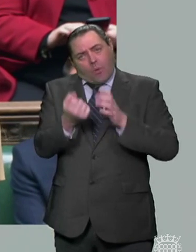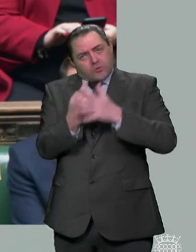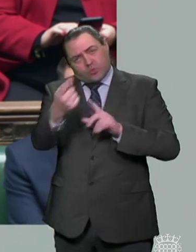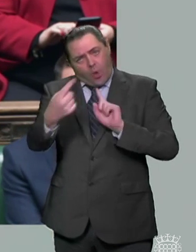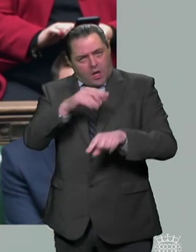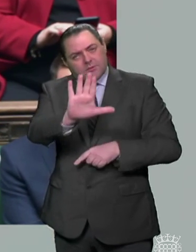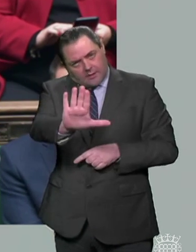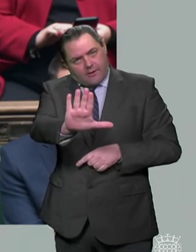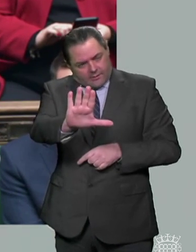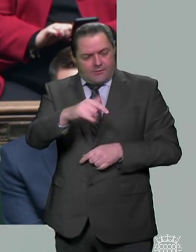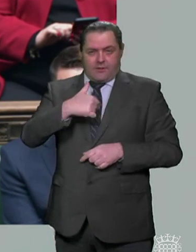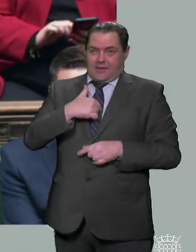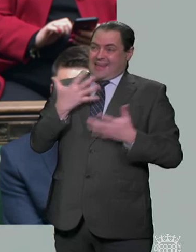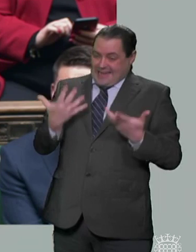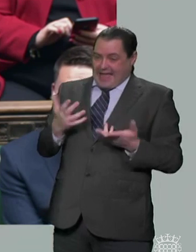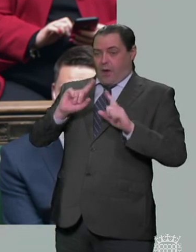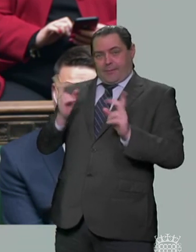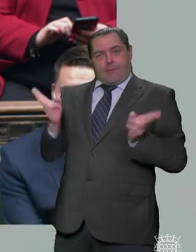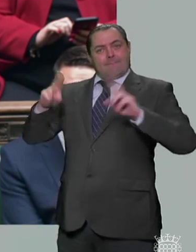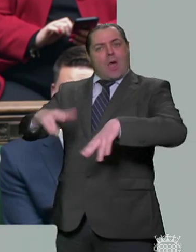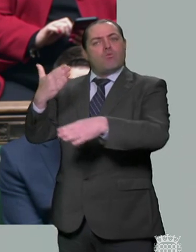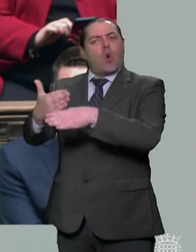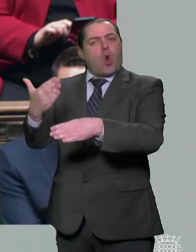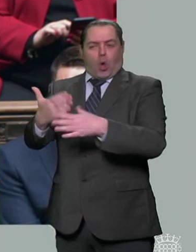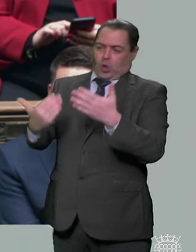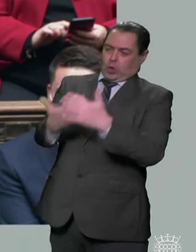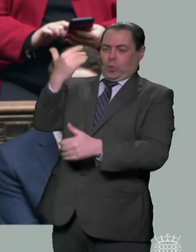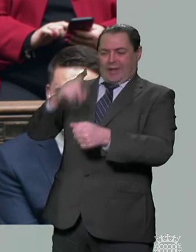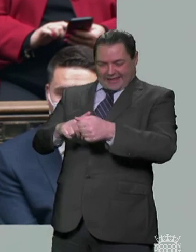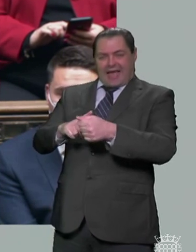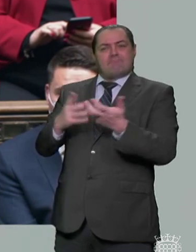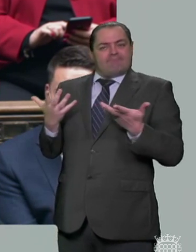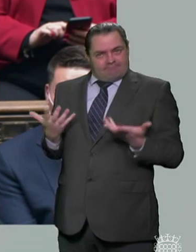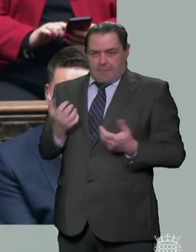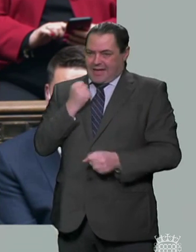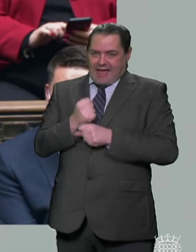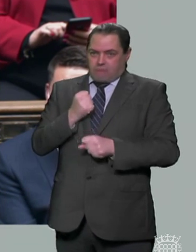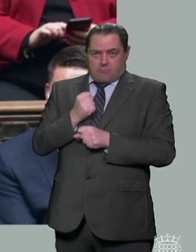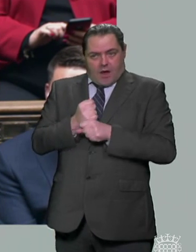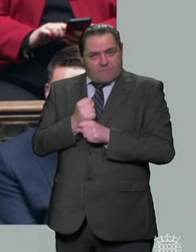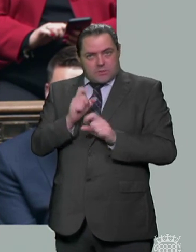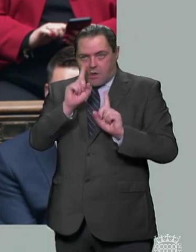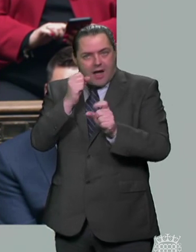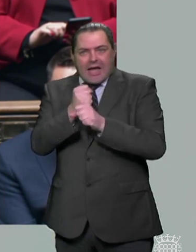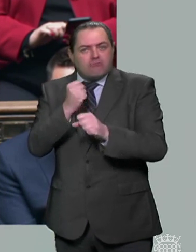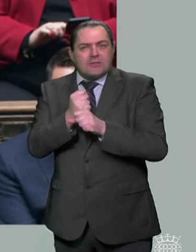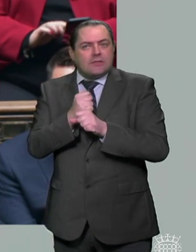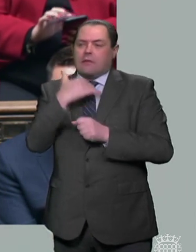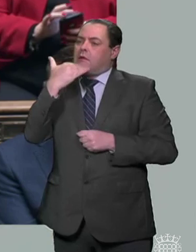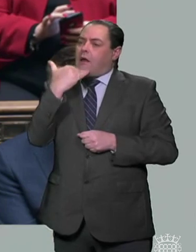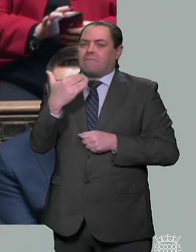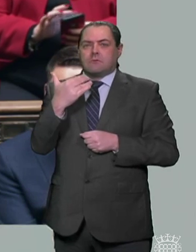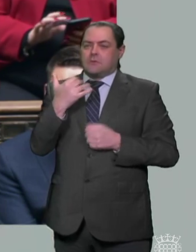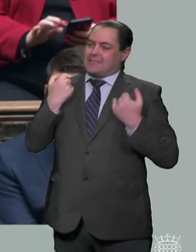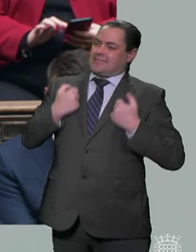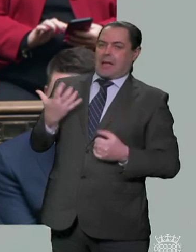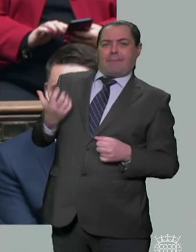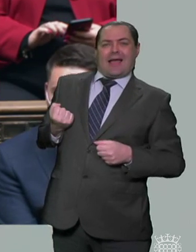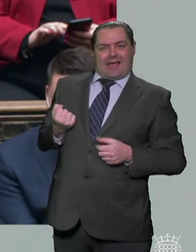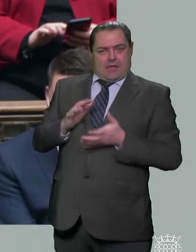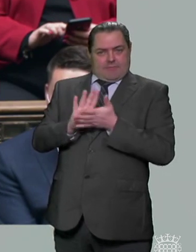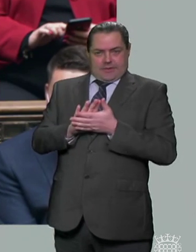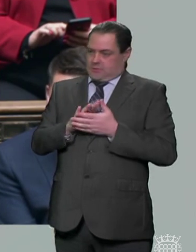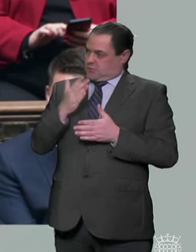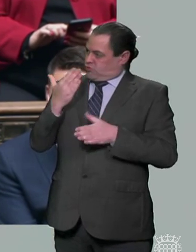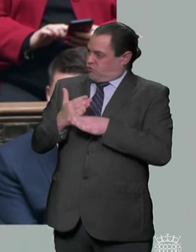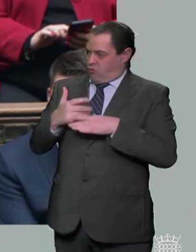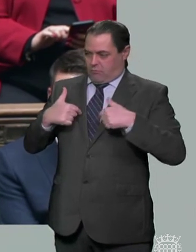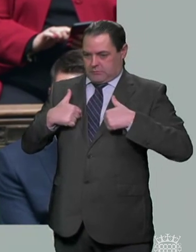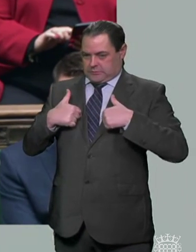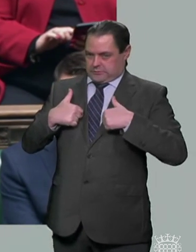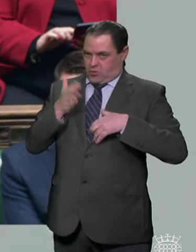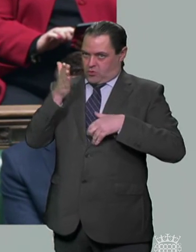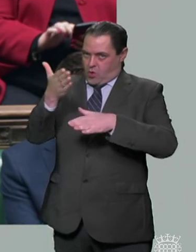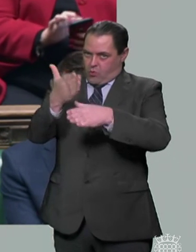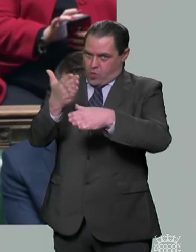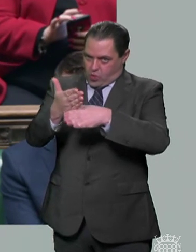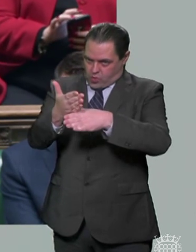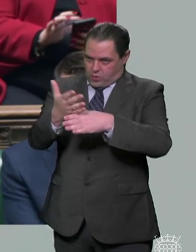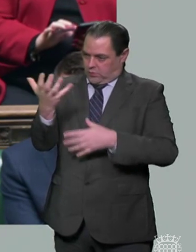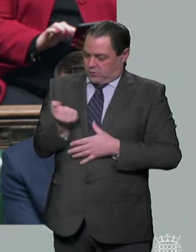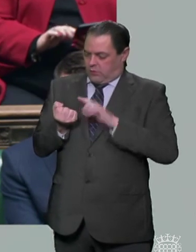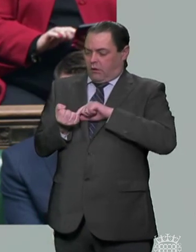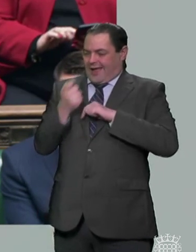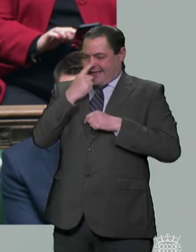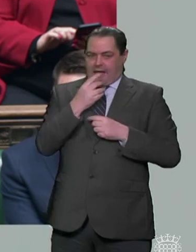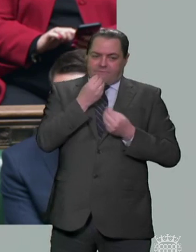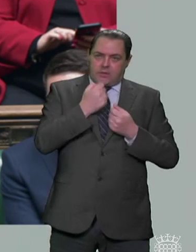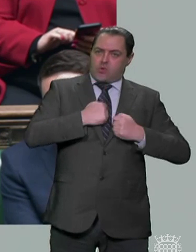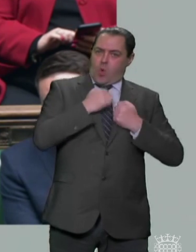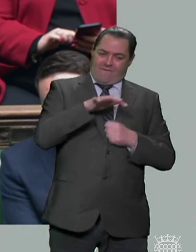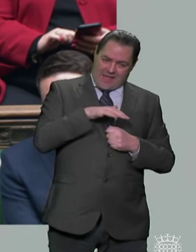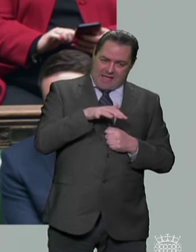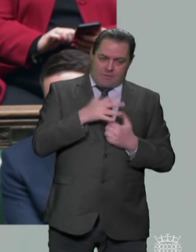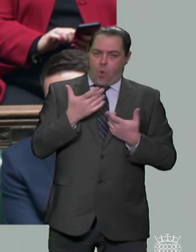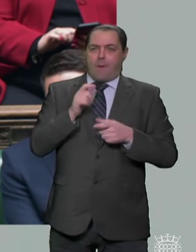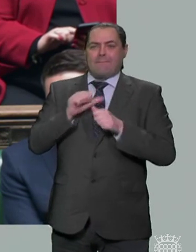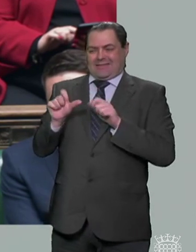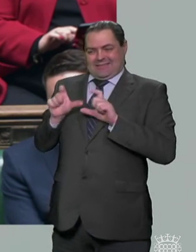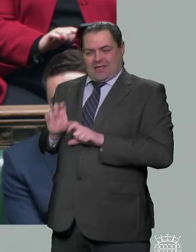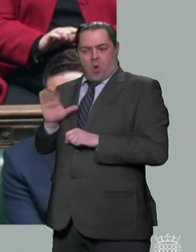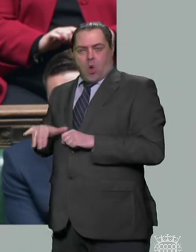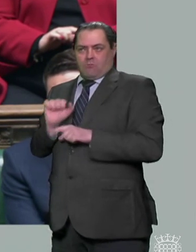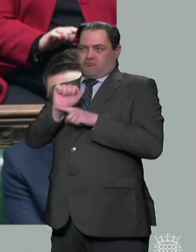People will be returning to work this week, but the Government are refusing to guarantee all workers sufficient sick pay, leaving working people with the choice of going to work to feed their families or staying at home to protect public health.